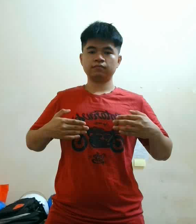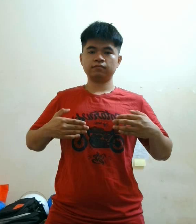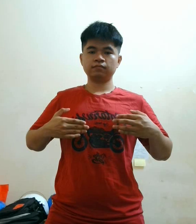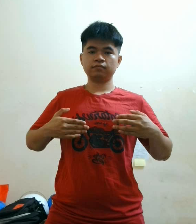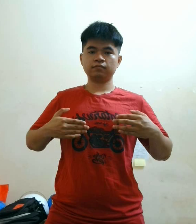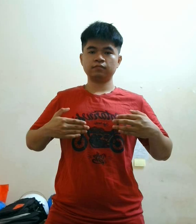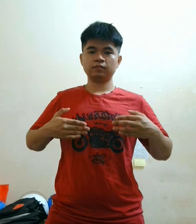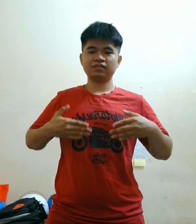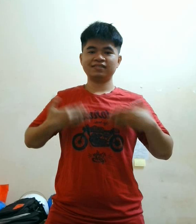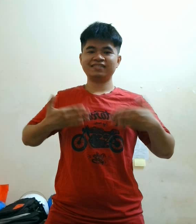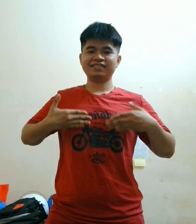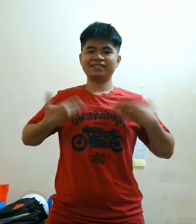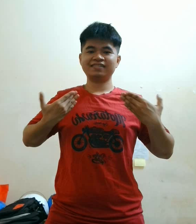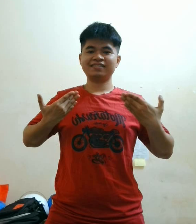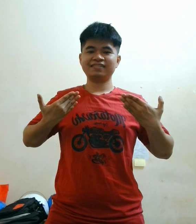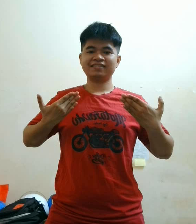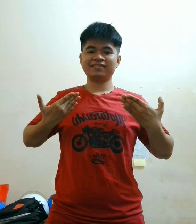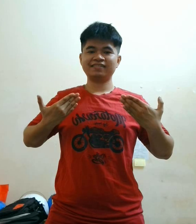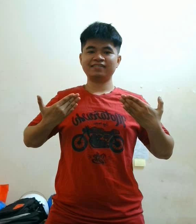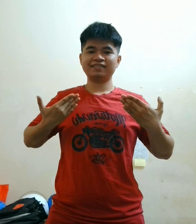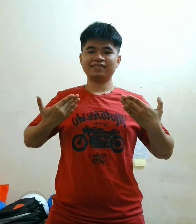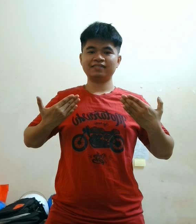vui ve